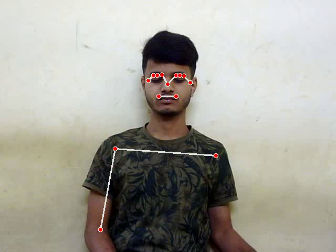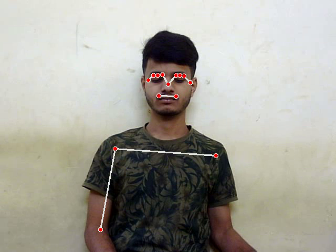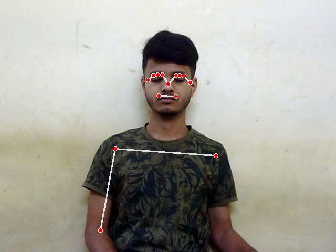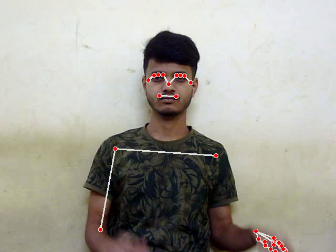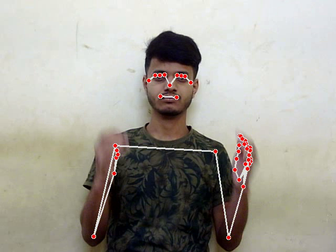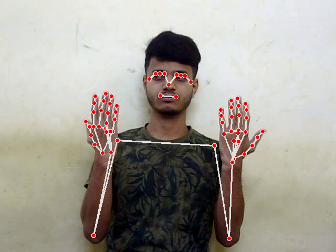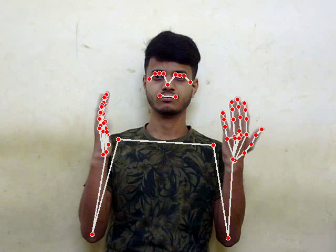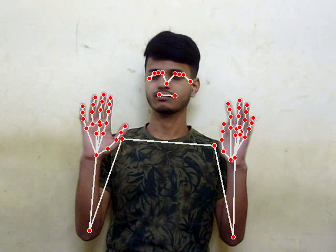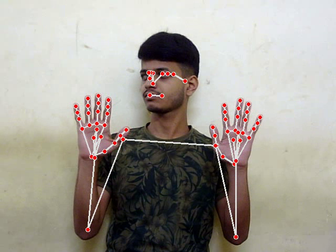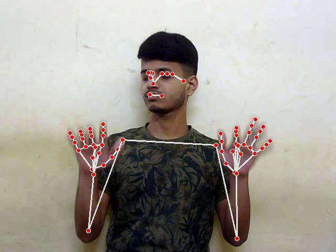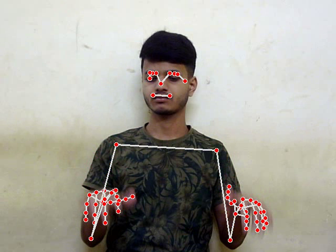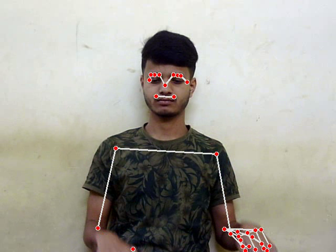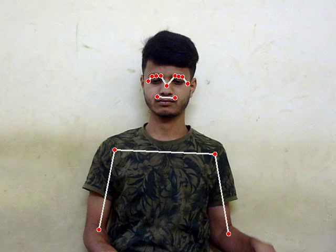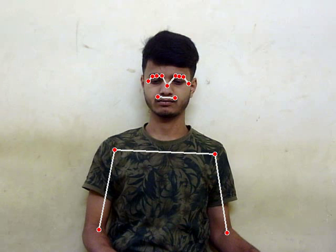do not want